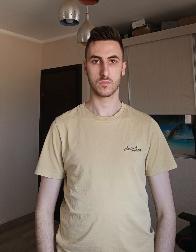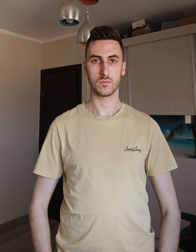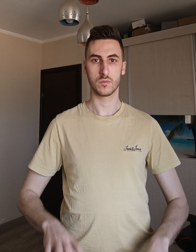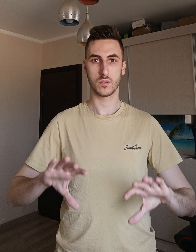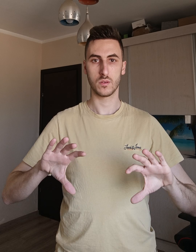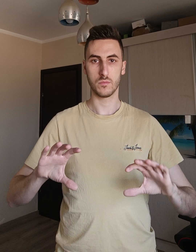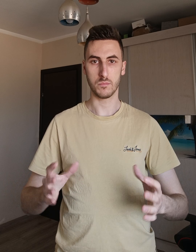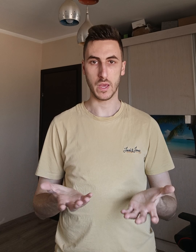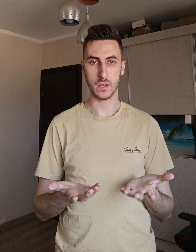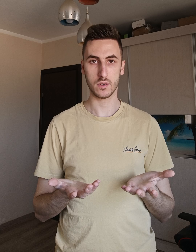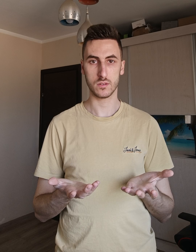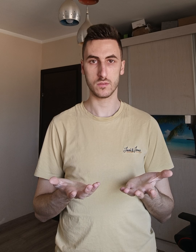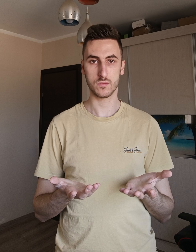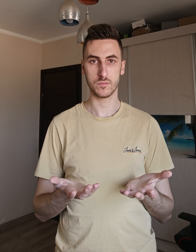מהר